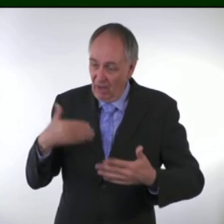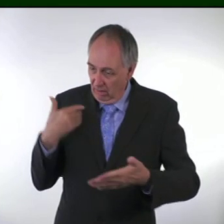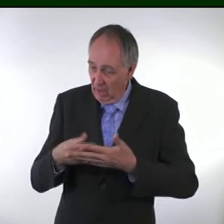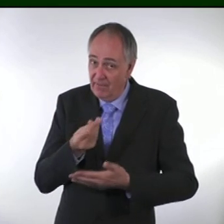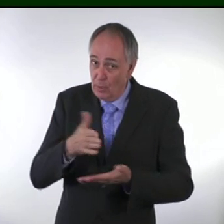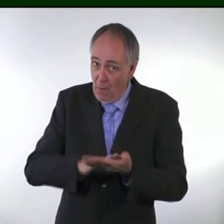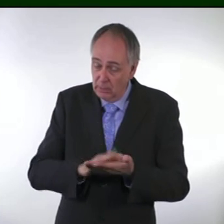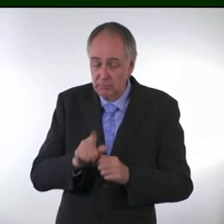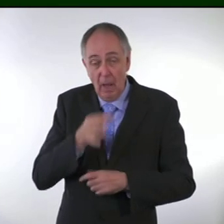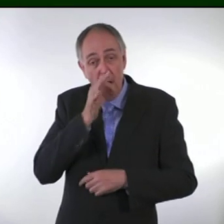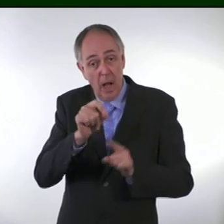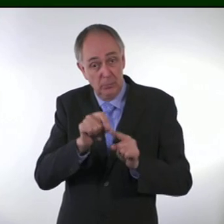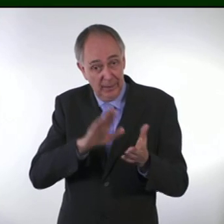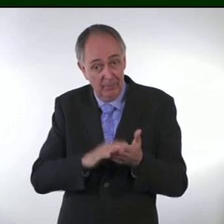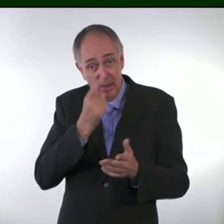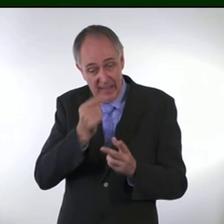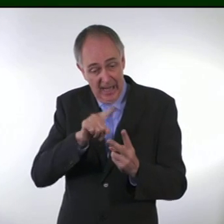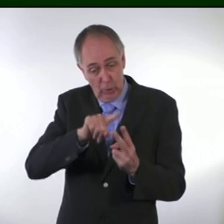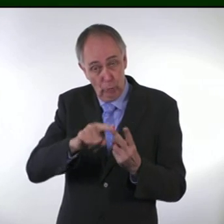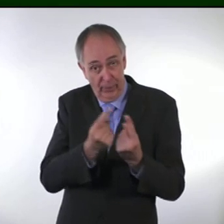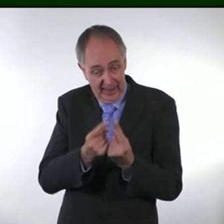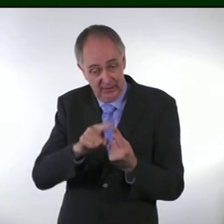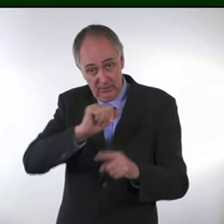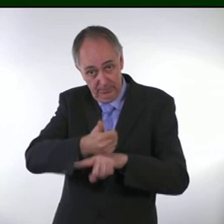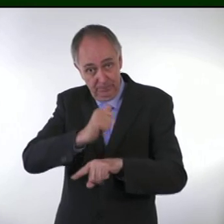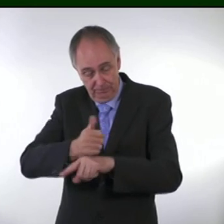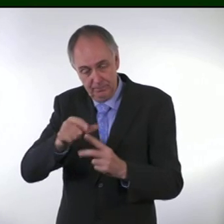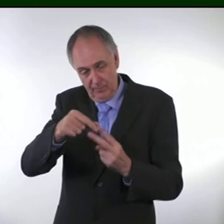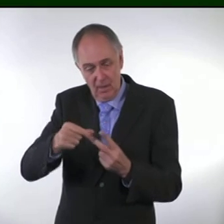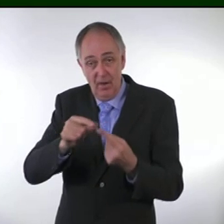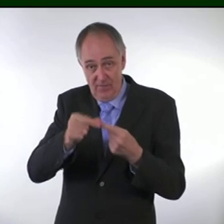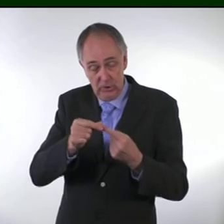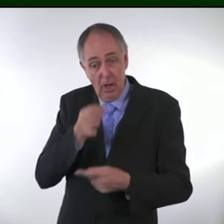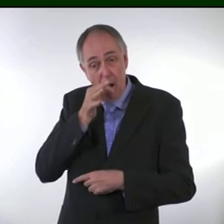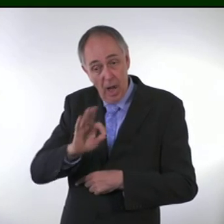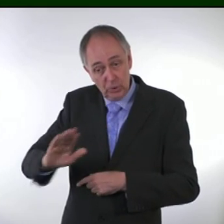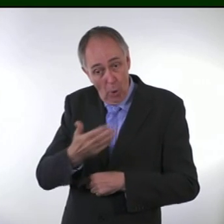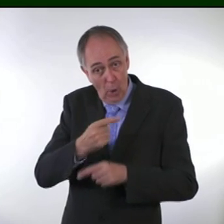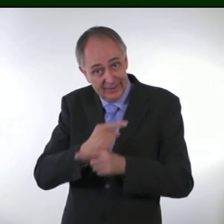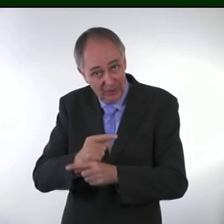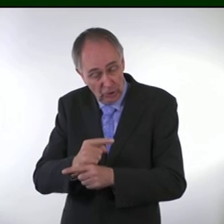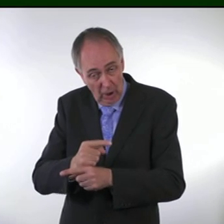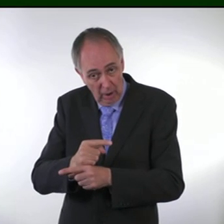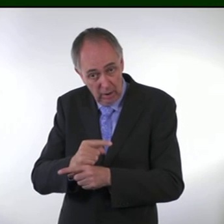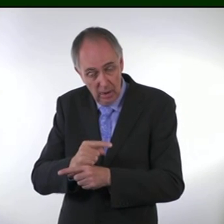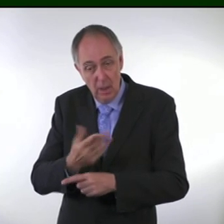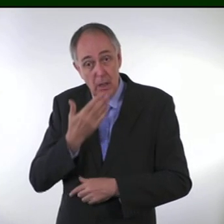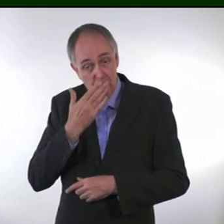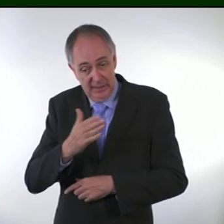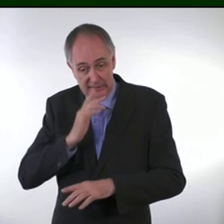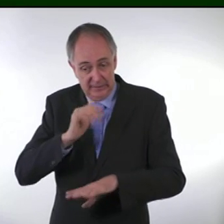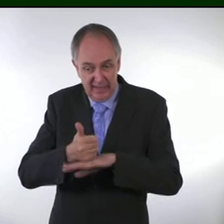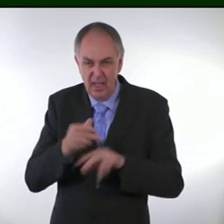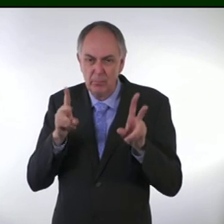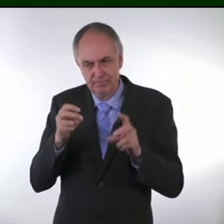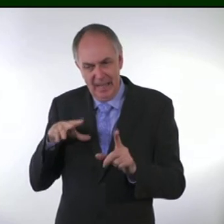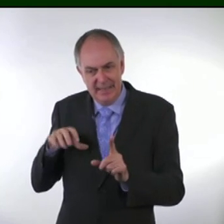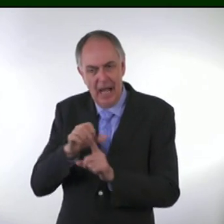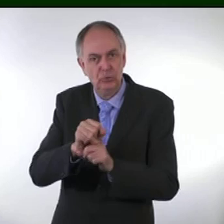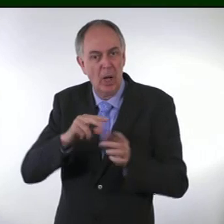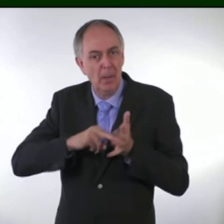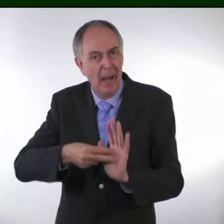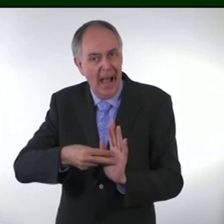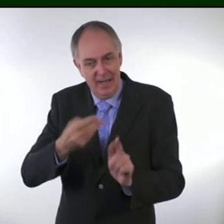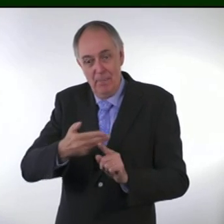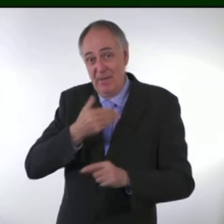Will he consider therefore doing two things? First, will he ask all teachers to set all their children and pupils a catch-up plan before the summer?